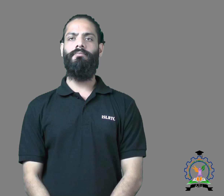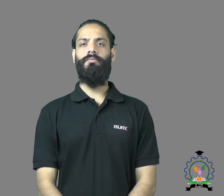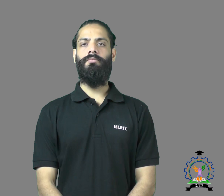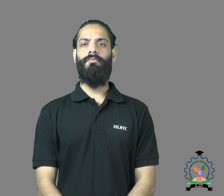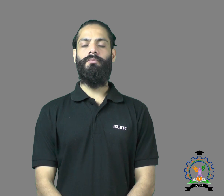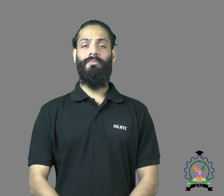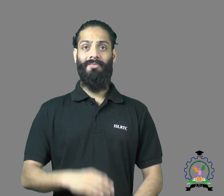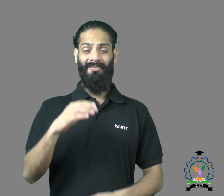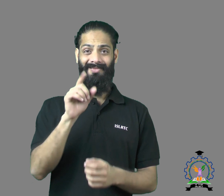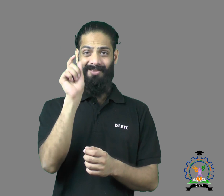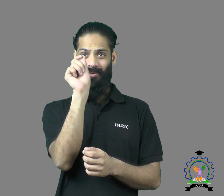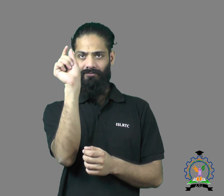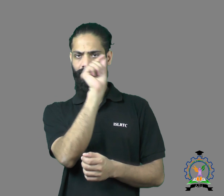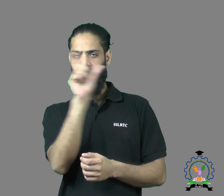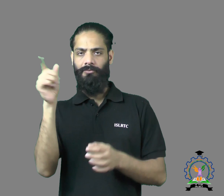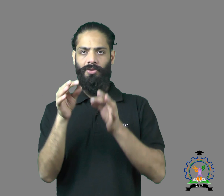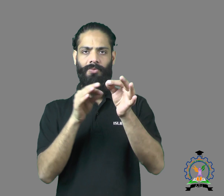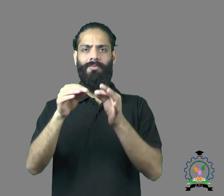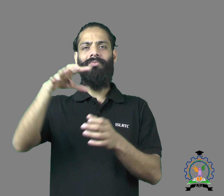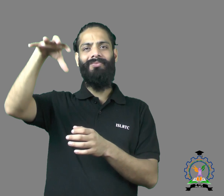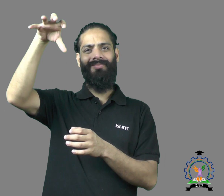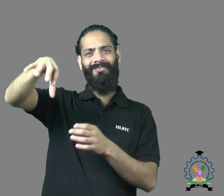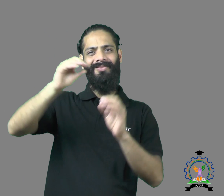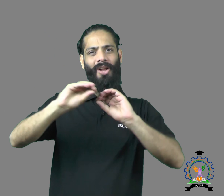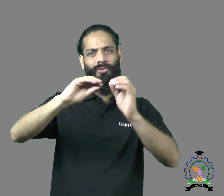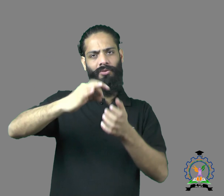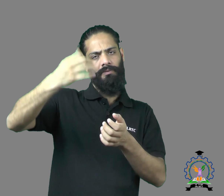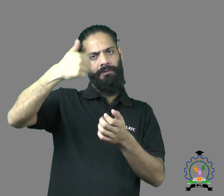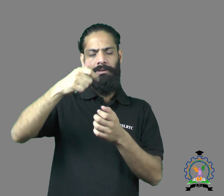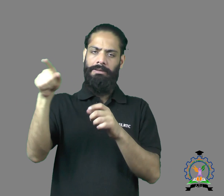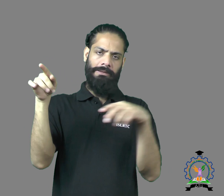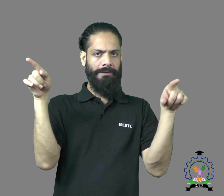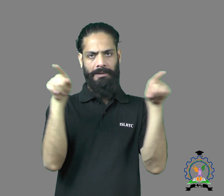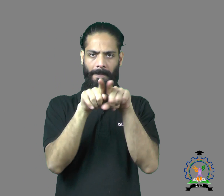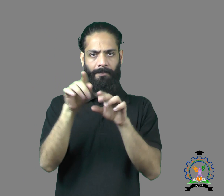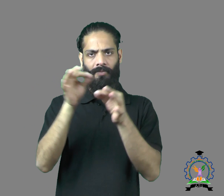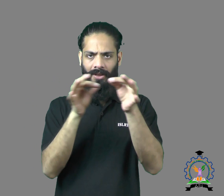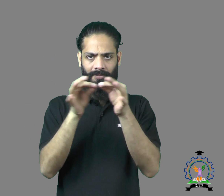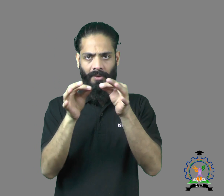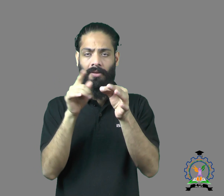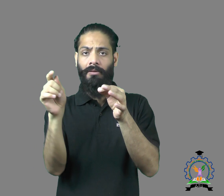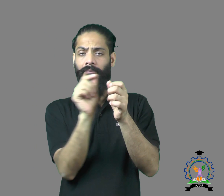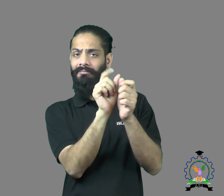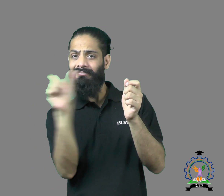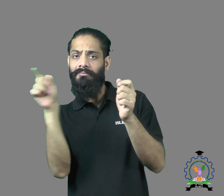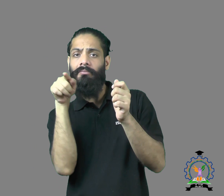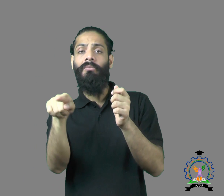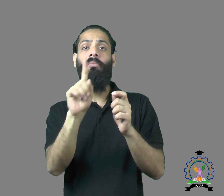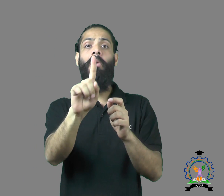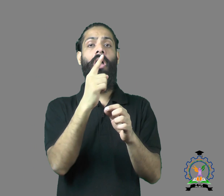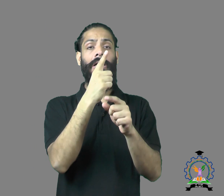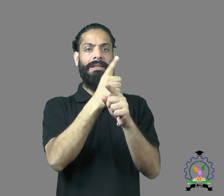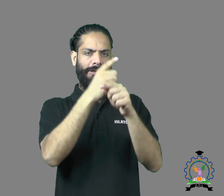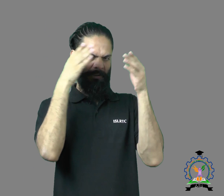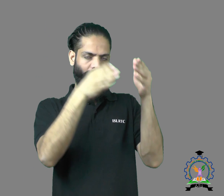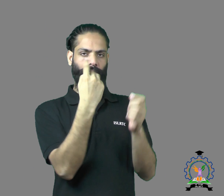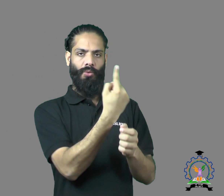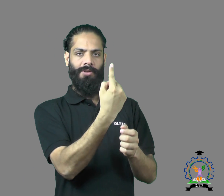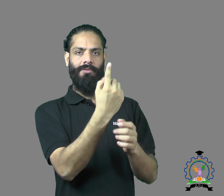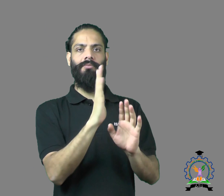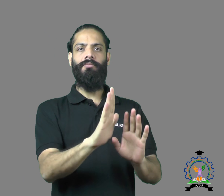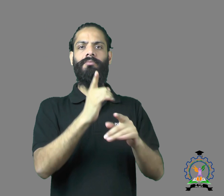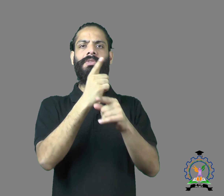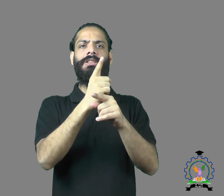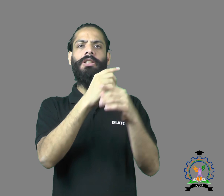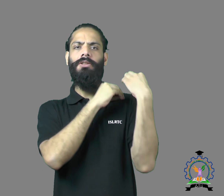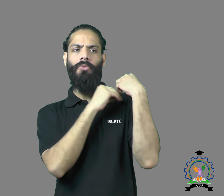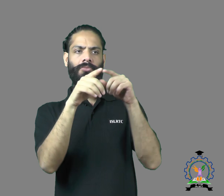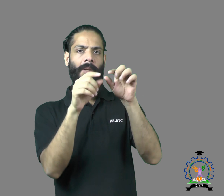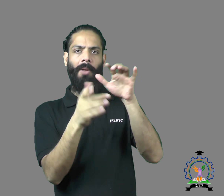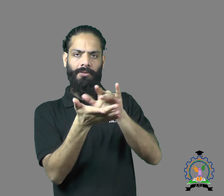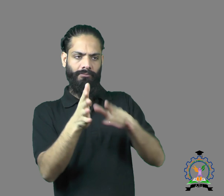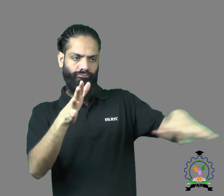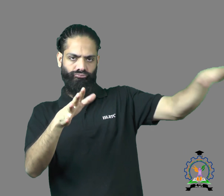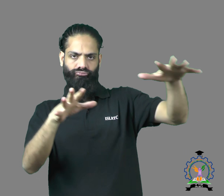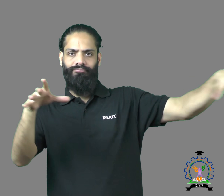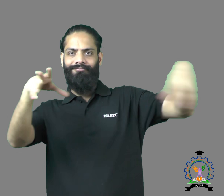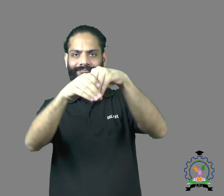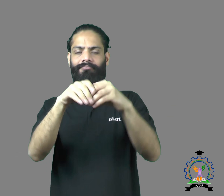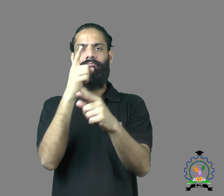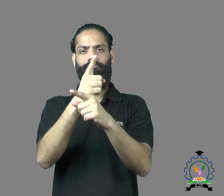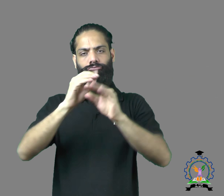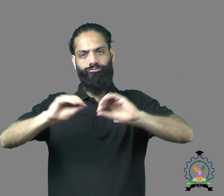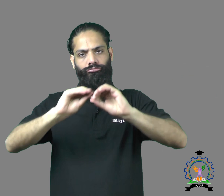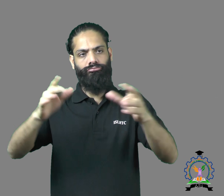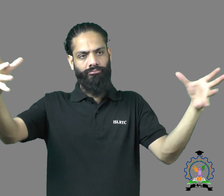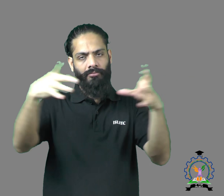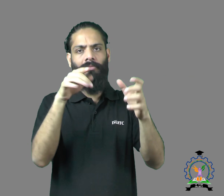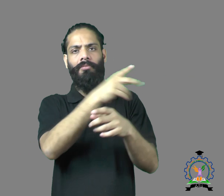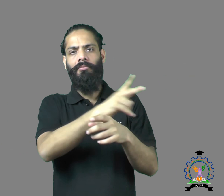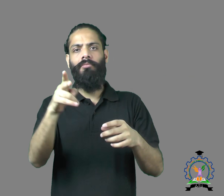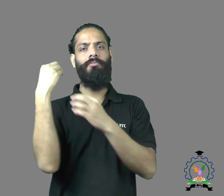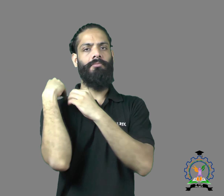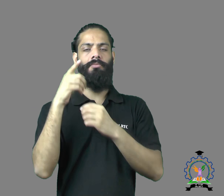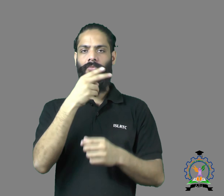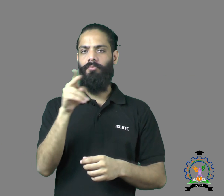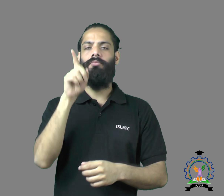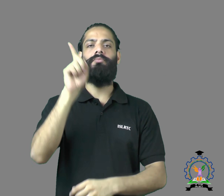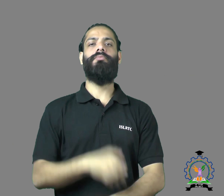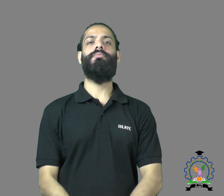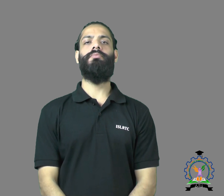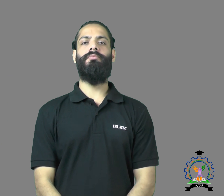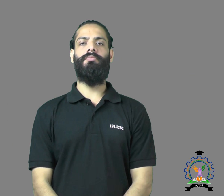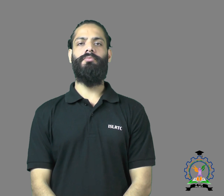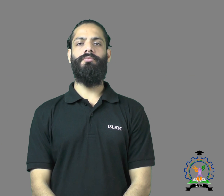Block Education Officer (BEO)